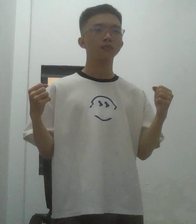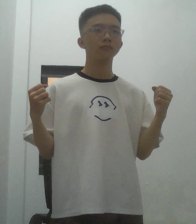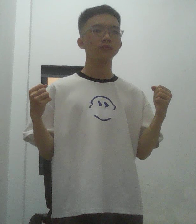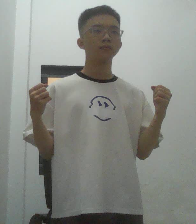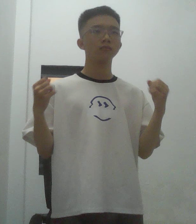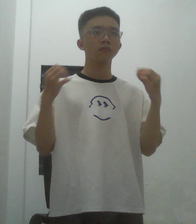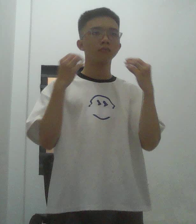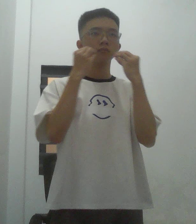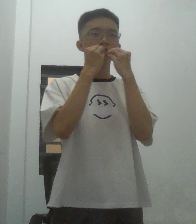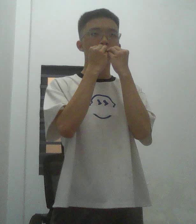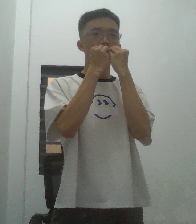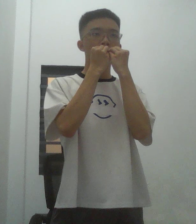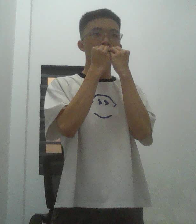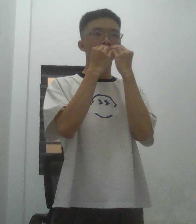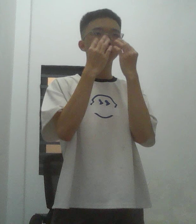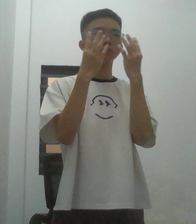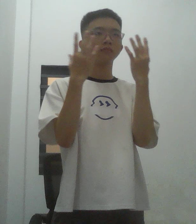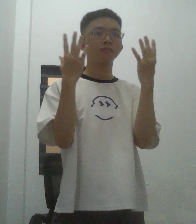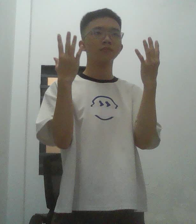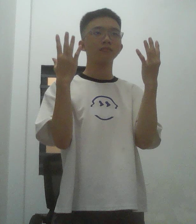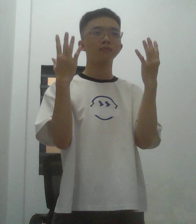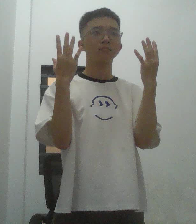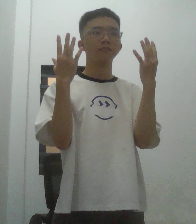cam on